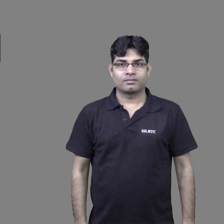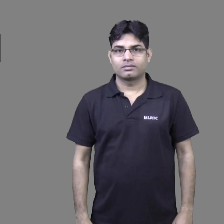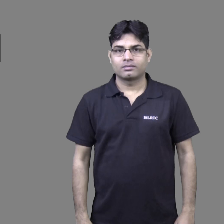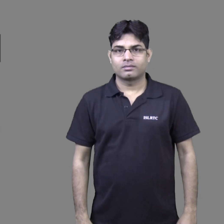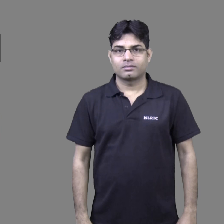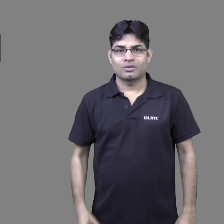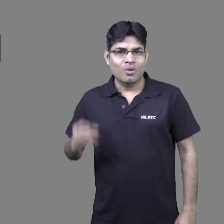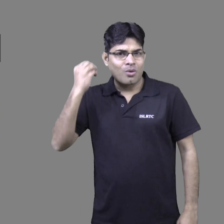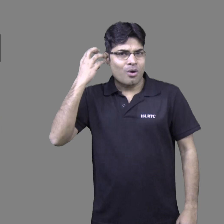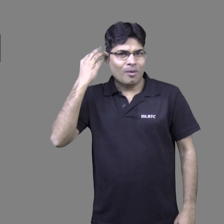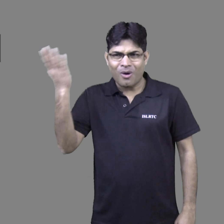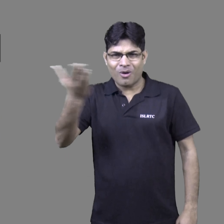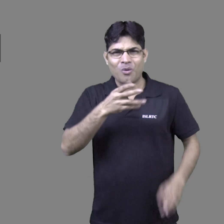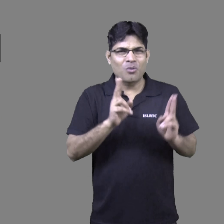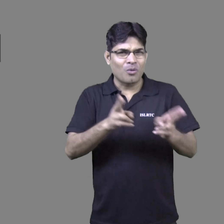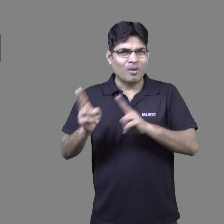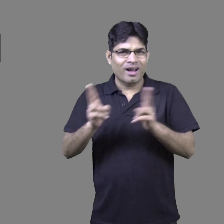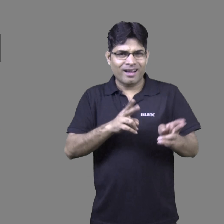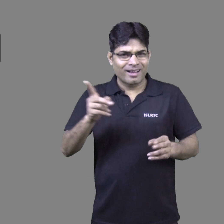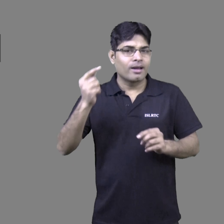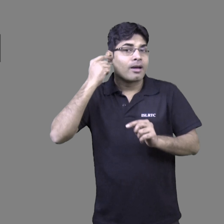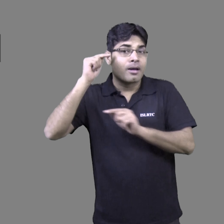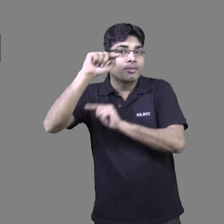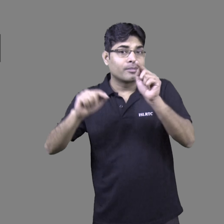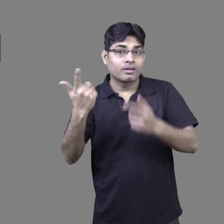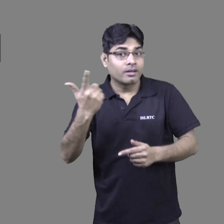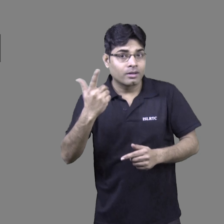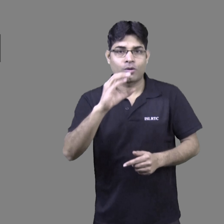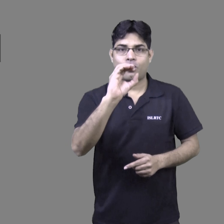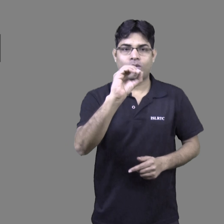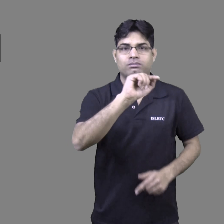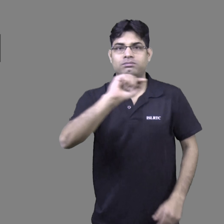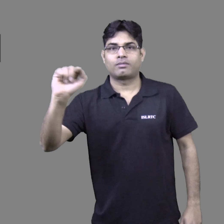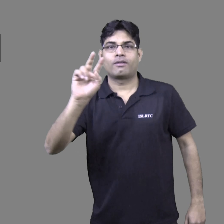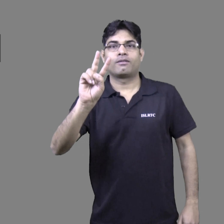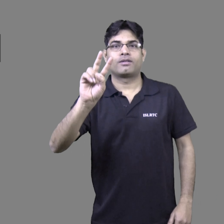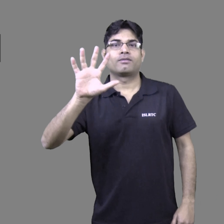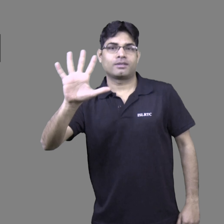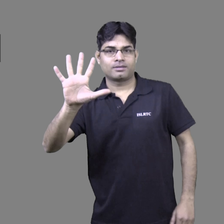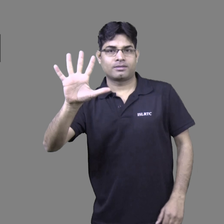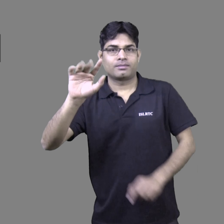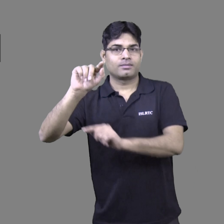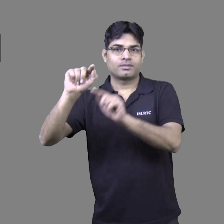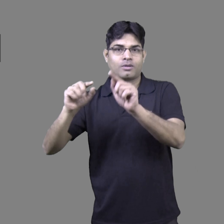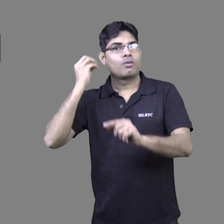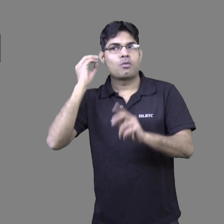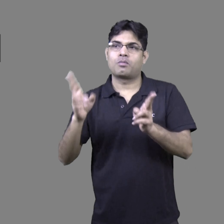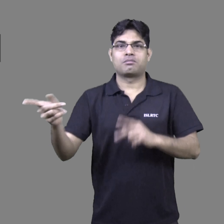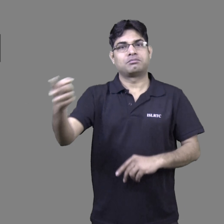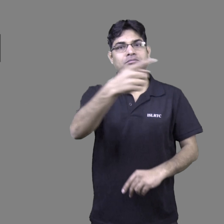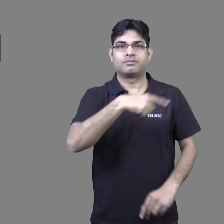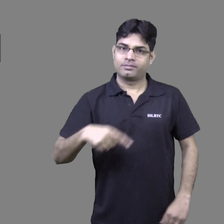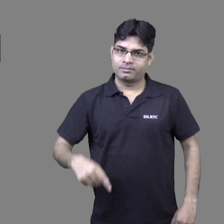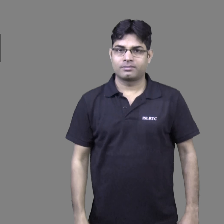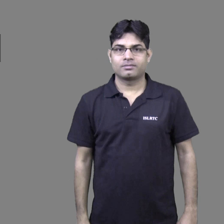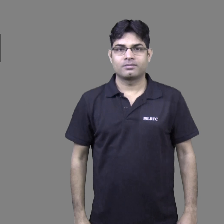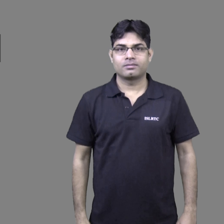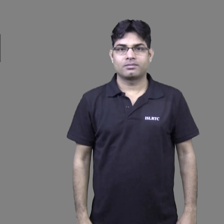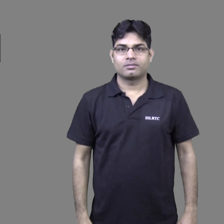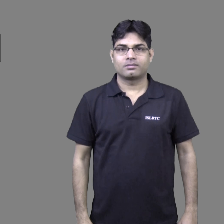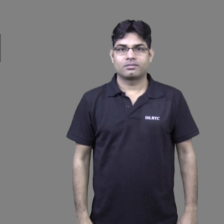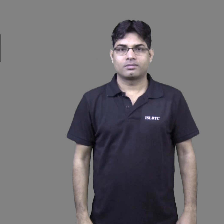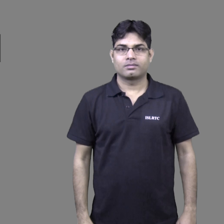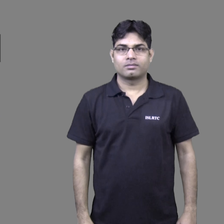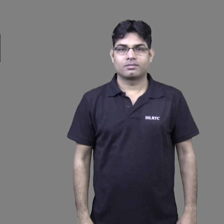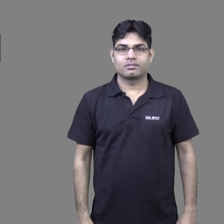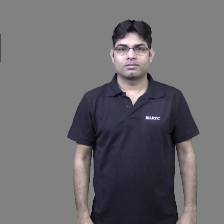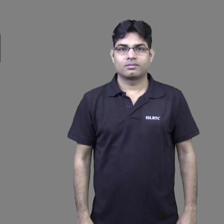Normal Hearing Sensitivity